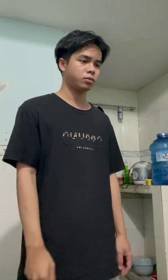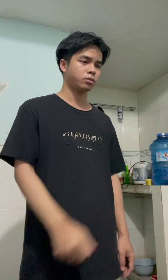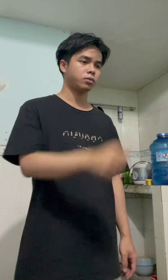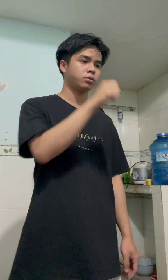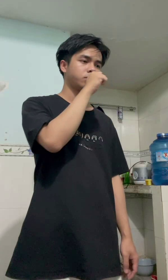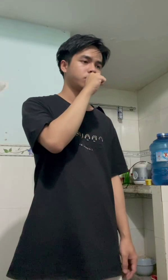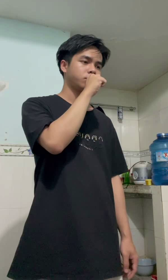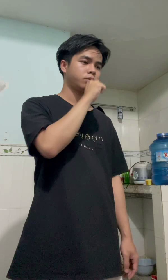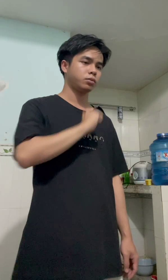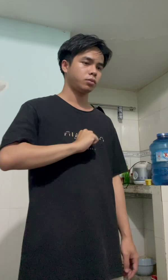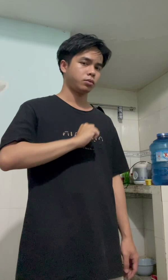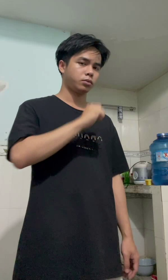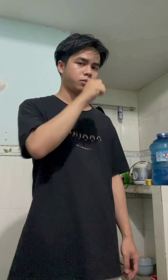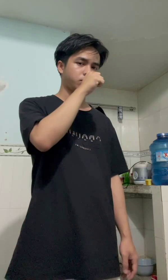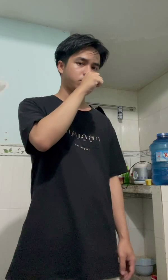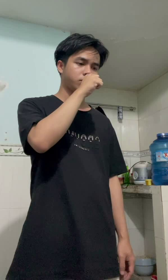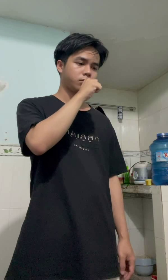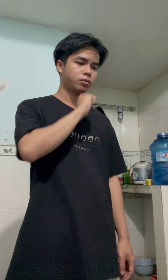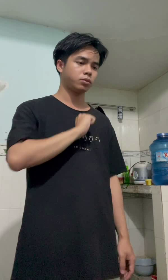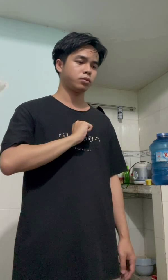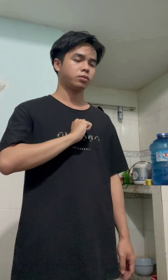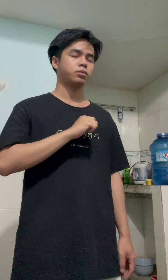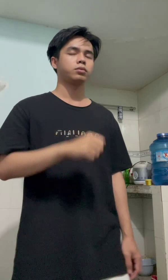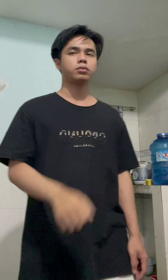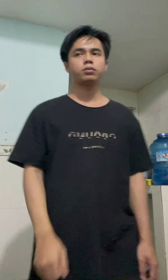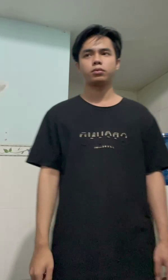dong y